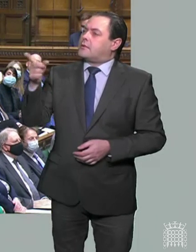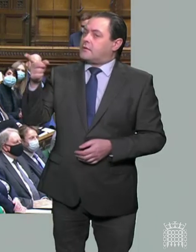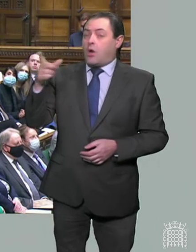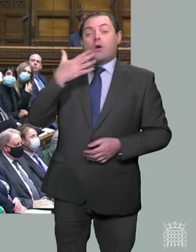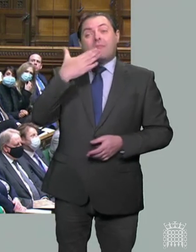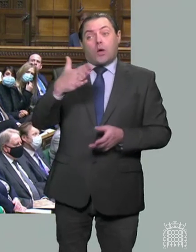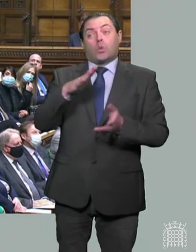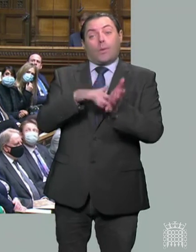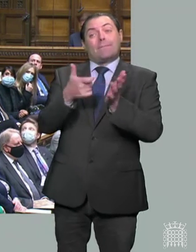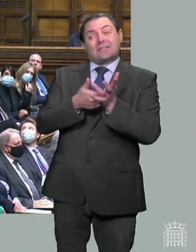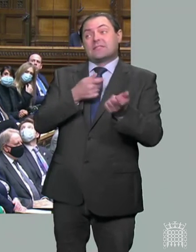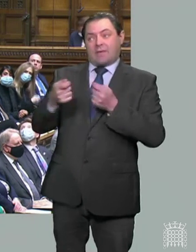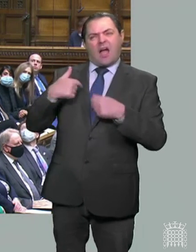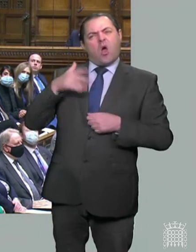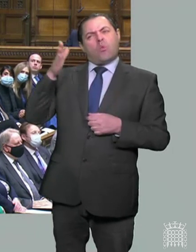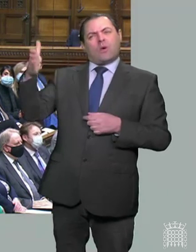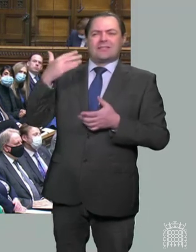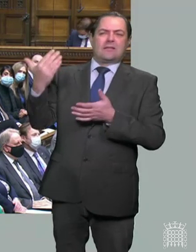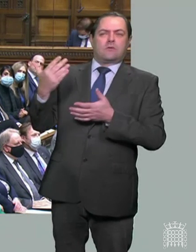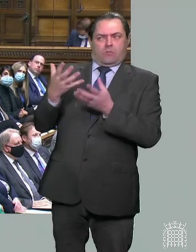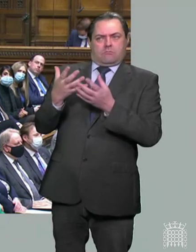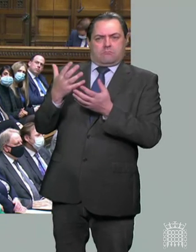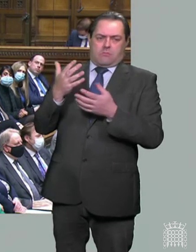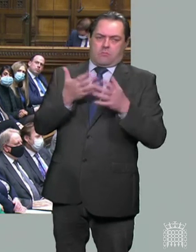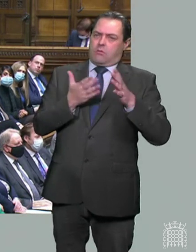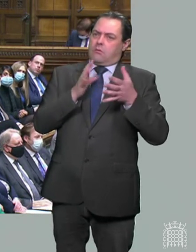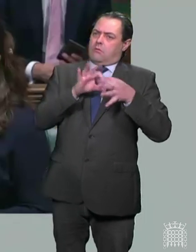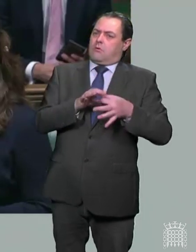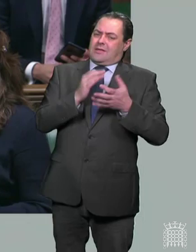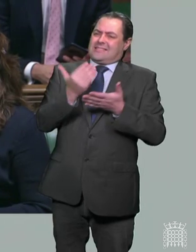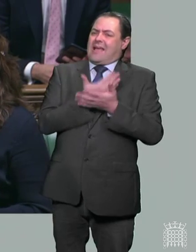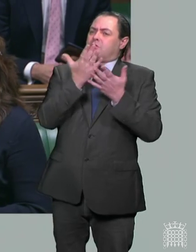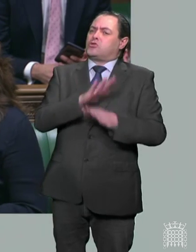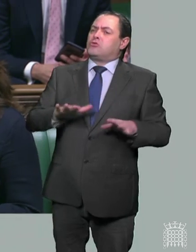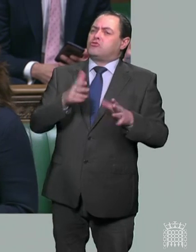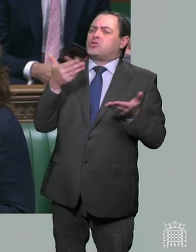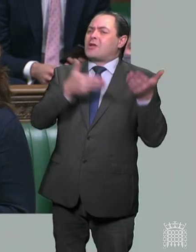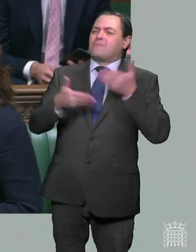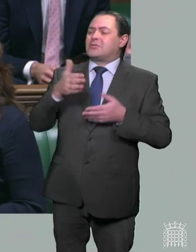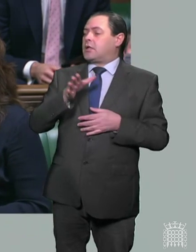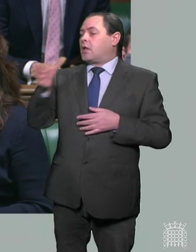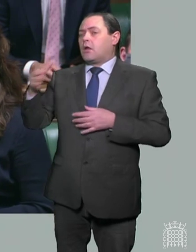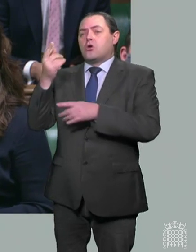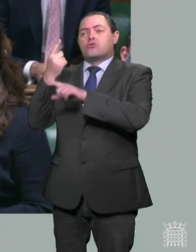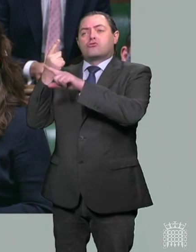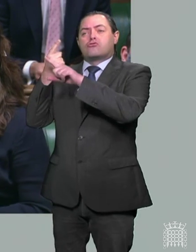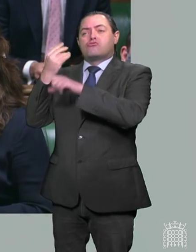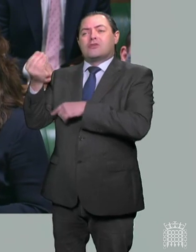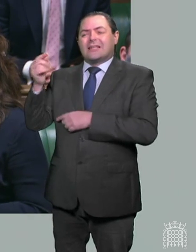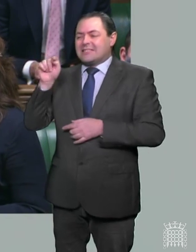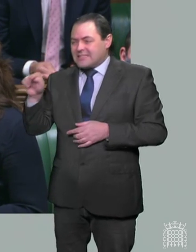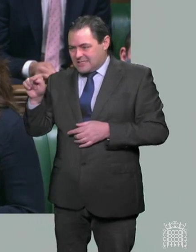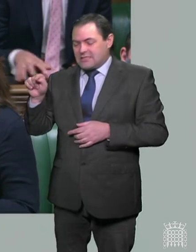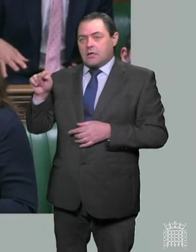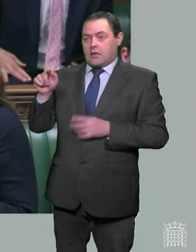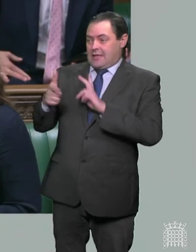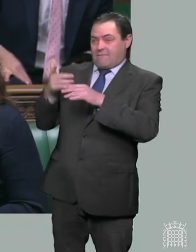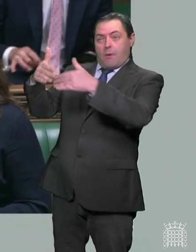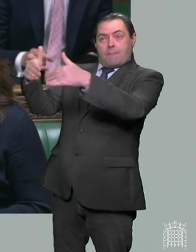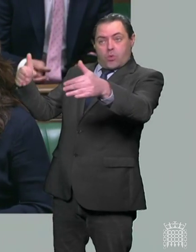When I was in Greece with Save the Children, I learned that change at any border was quickly communicated down the line.